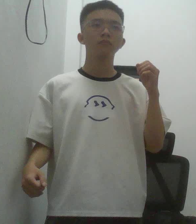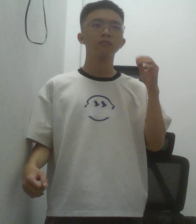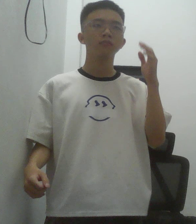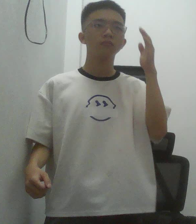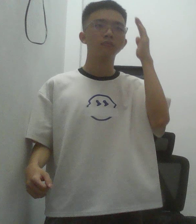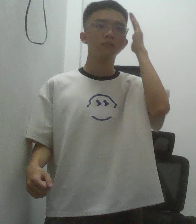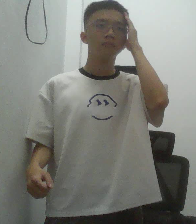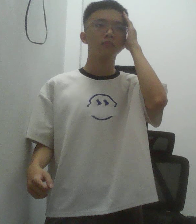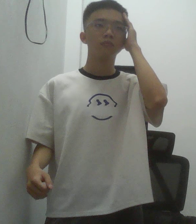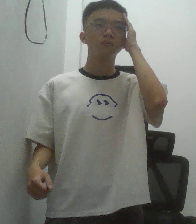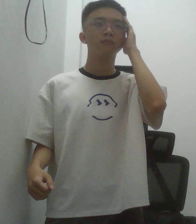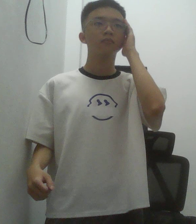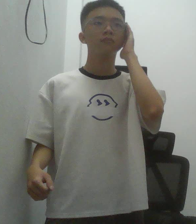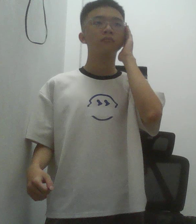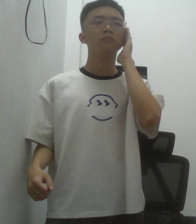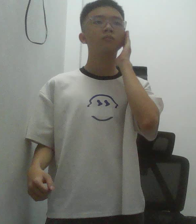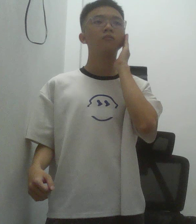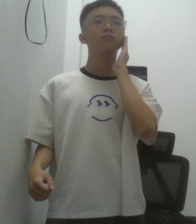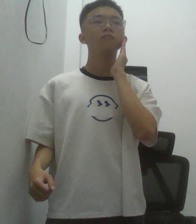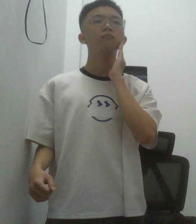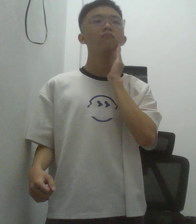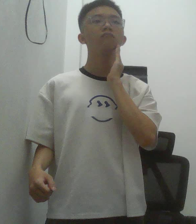dep